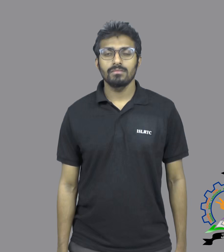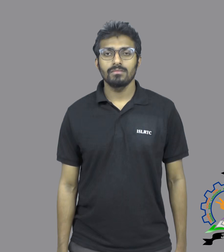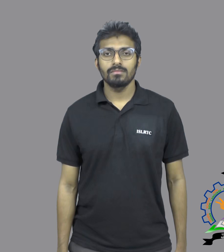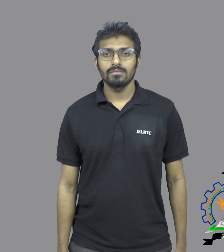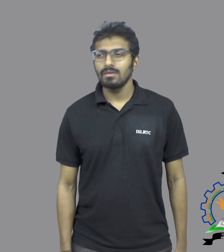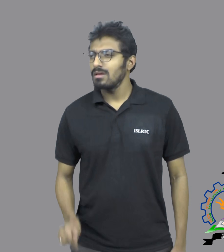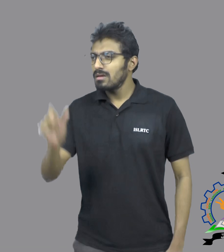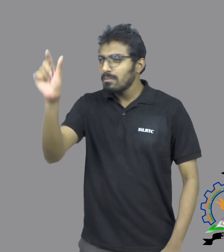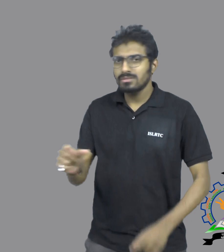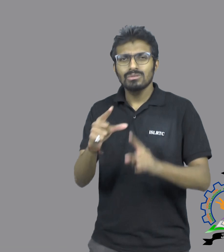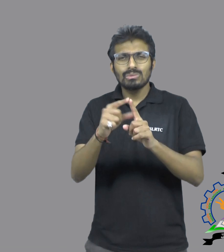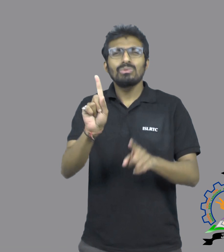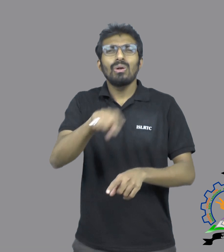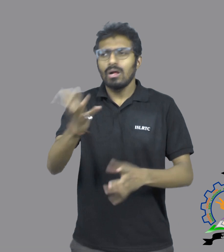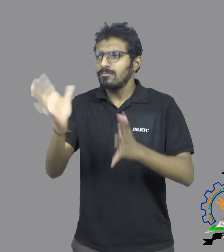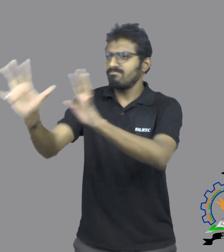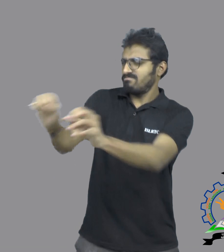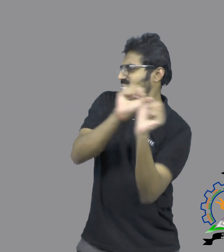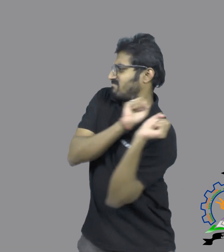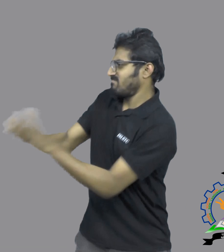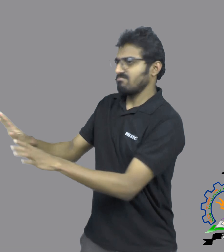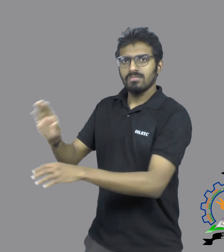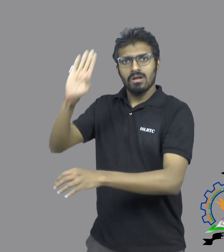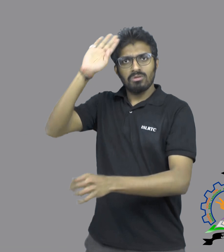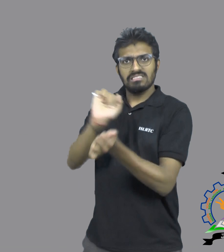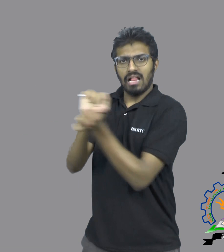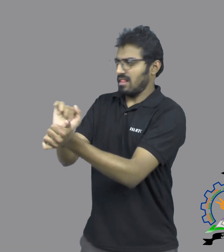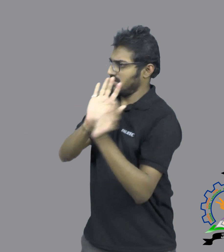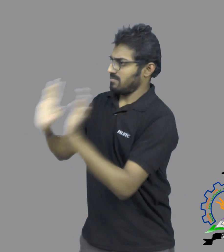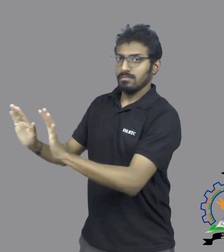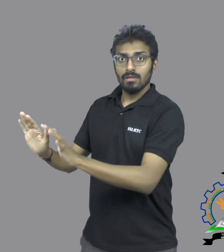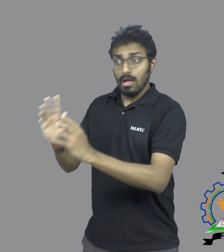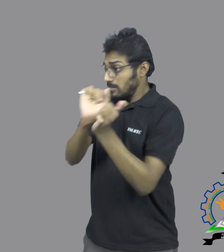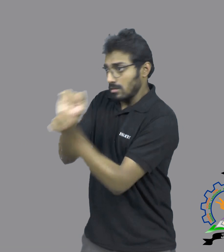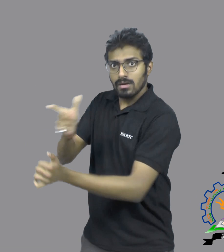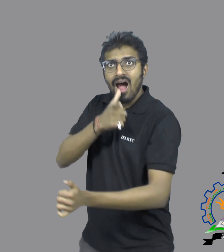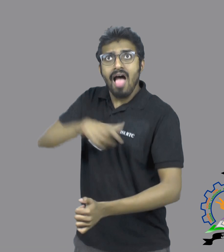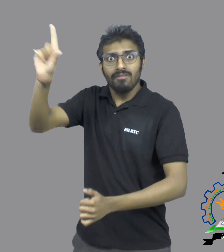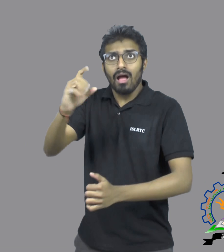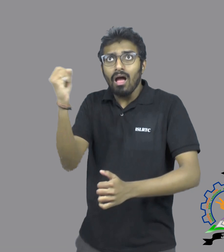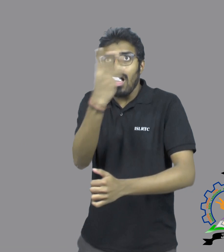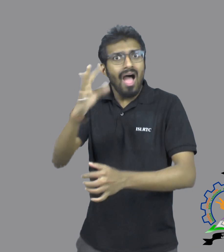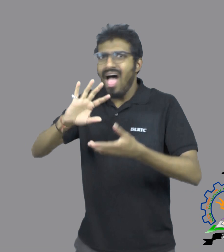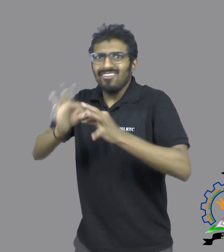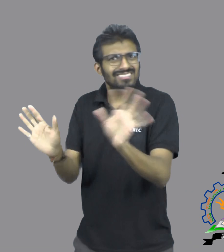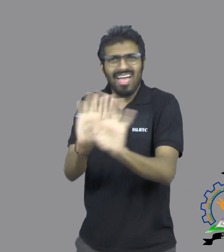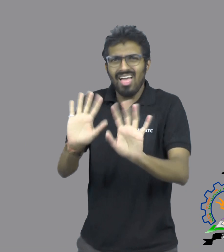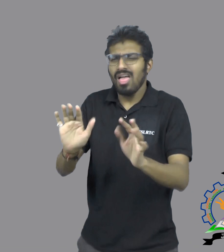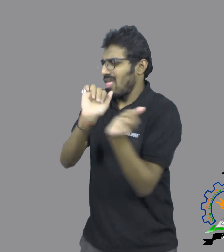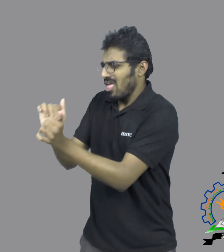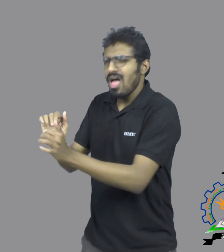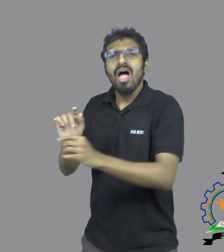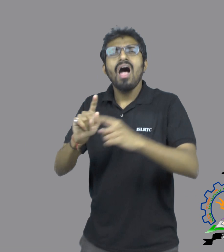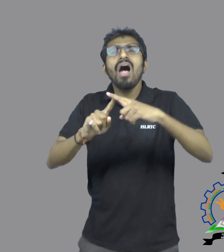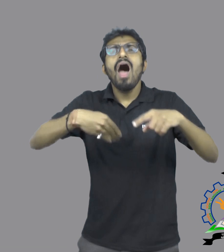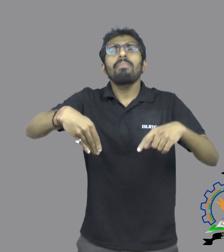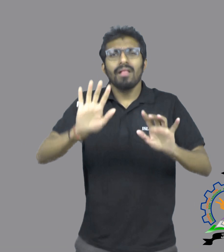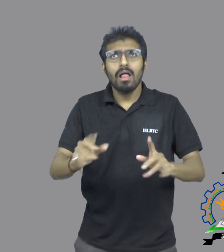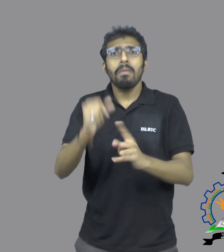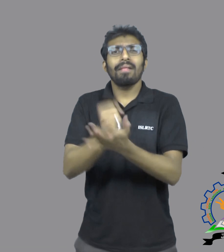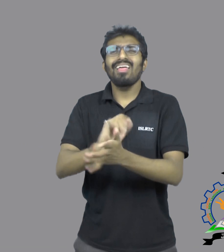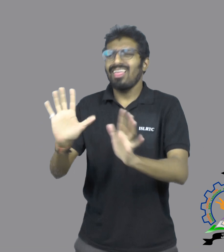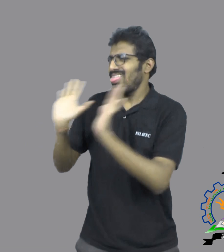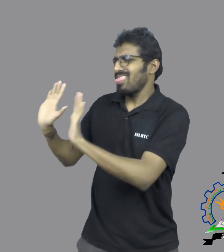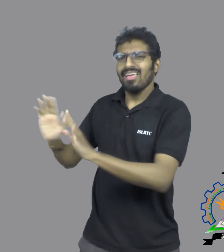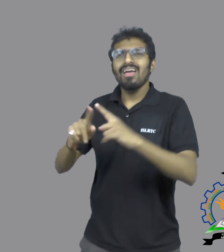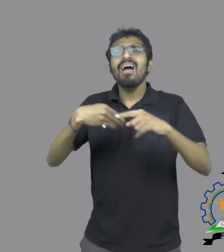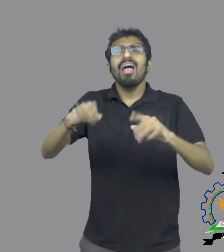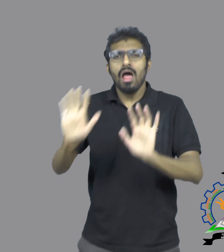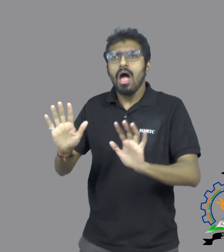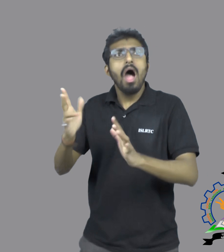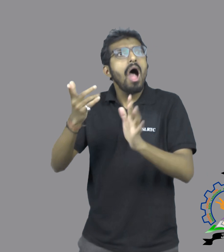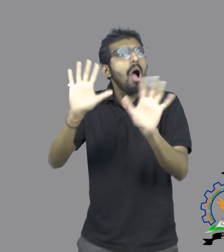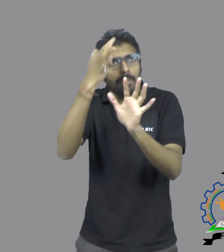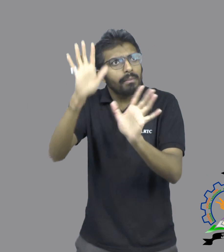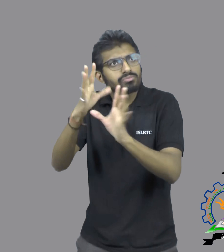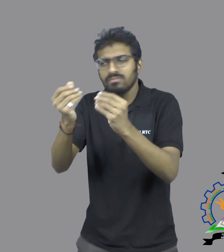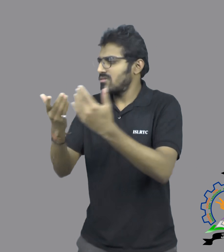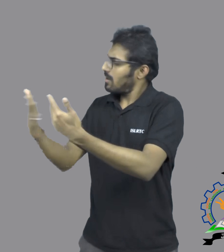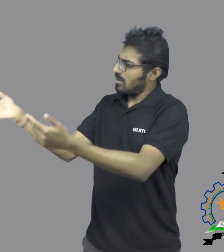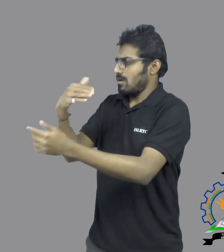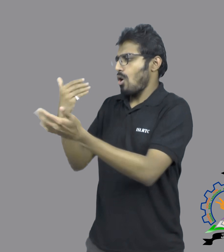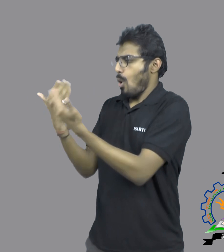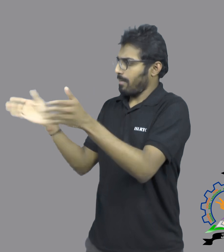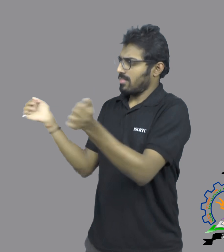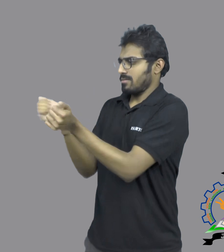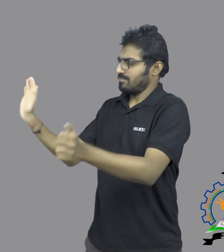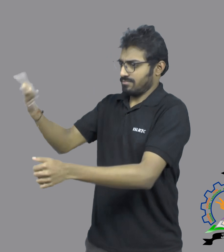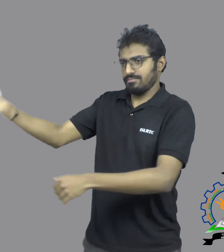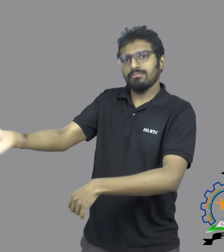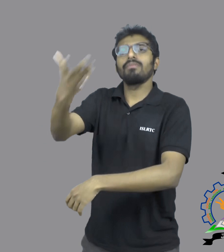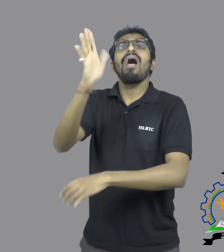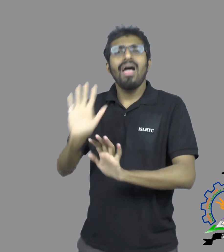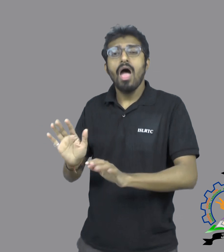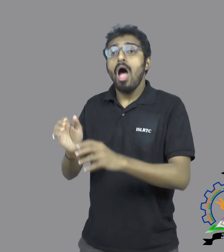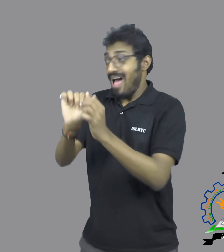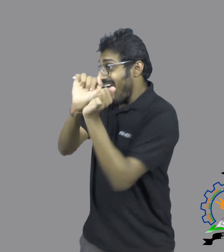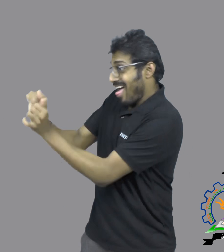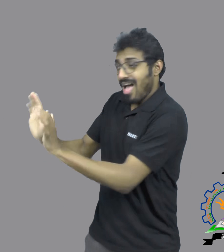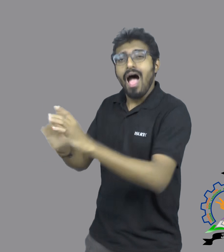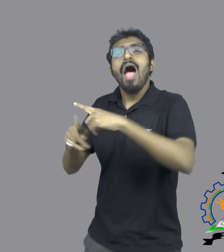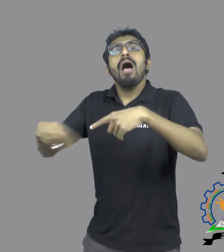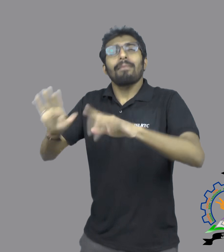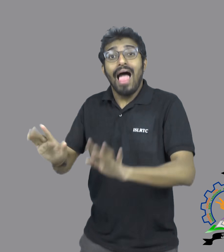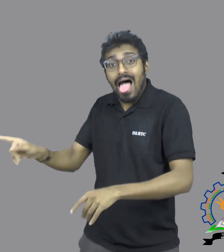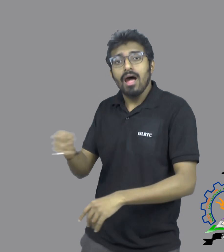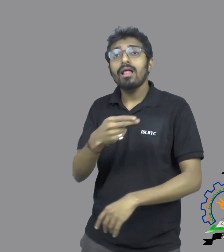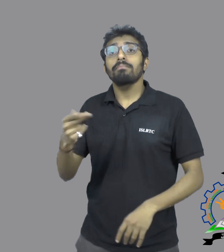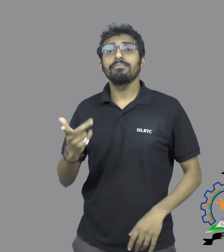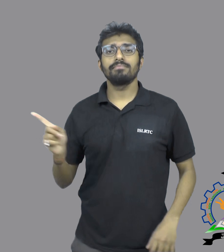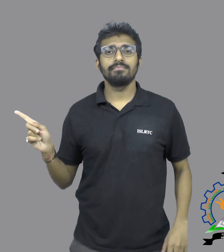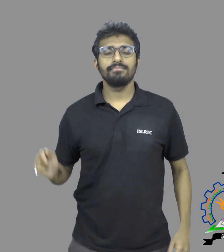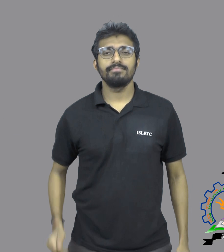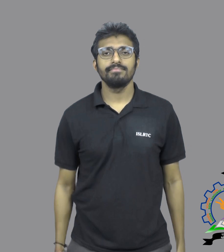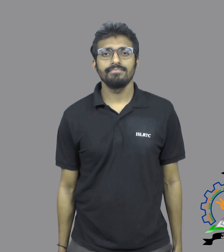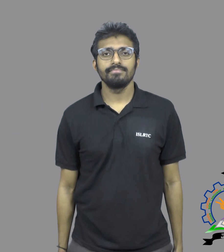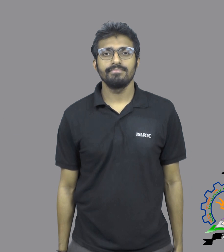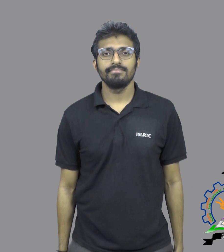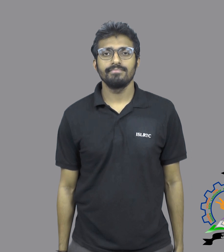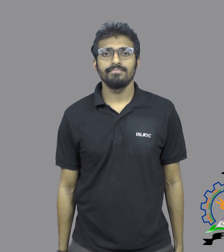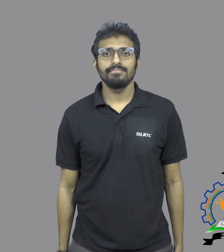Lock-Up